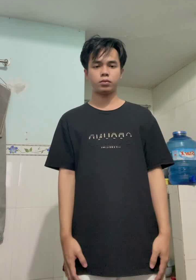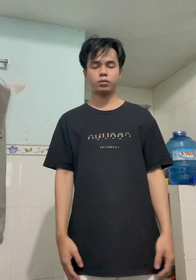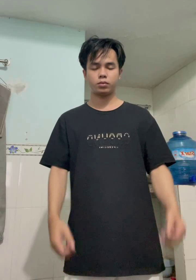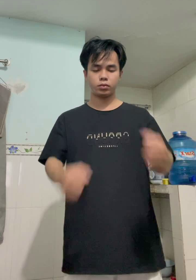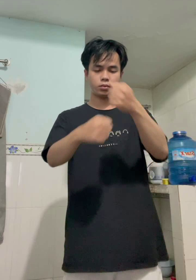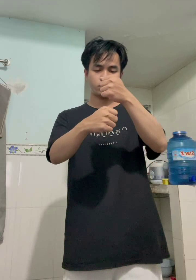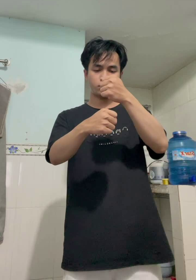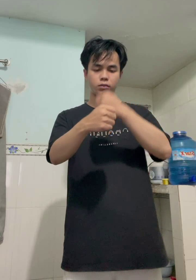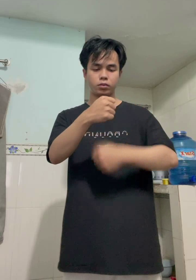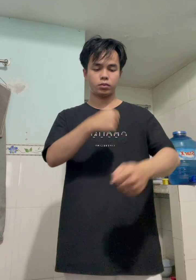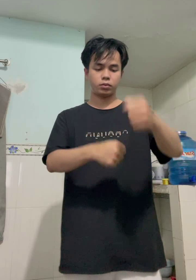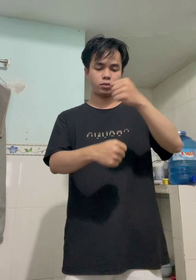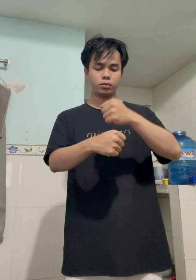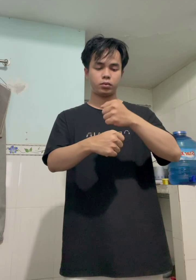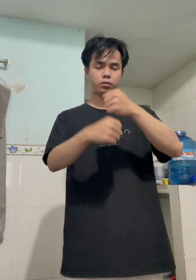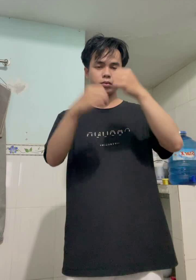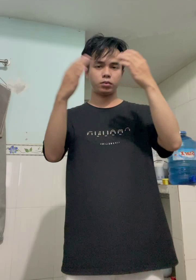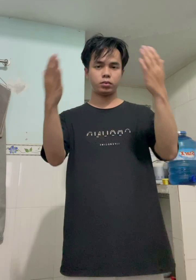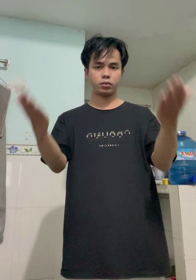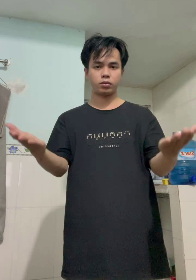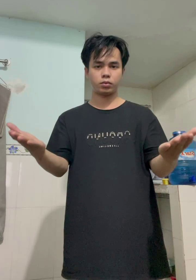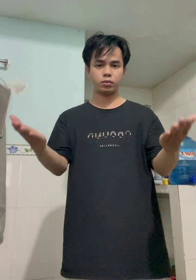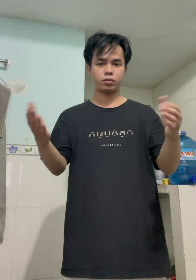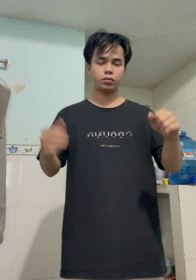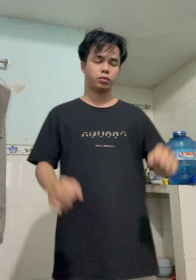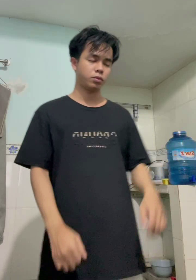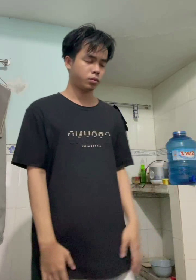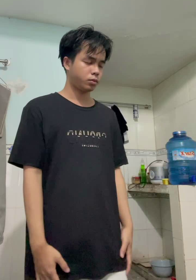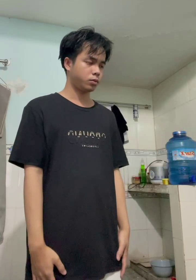nam nay